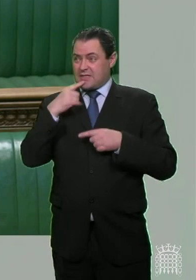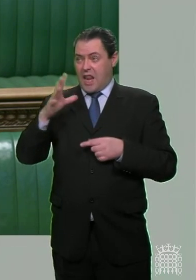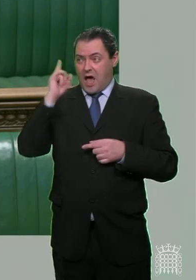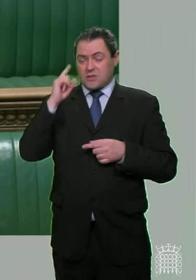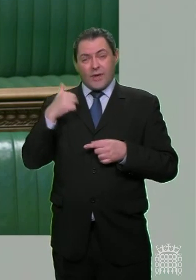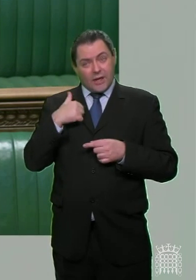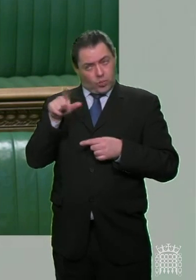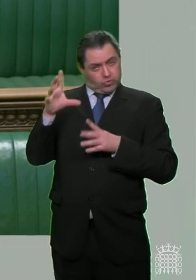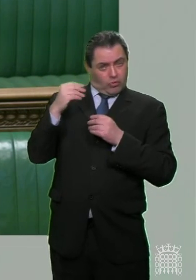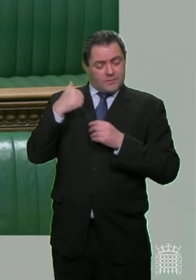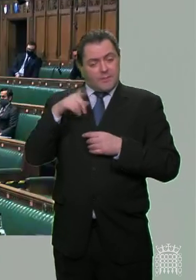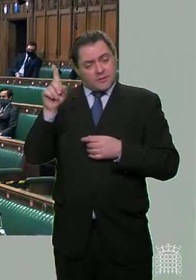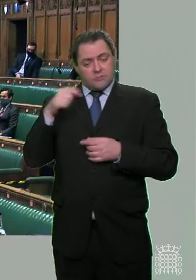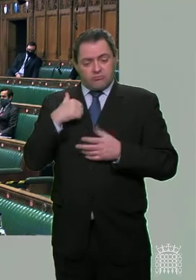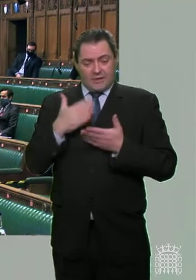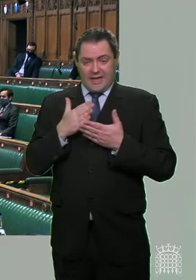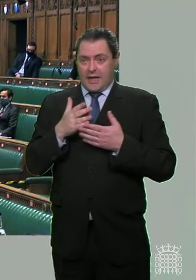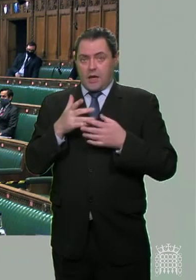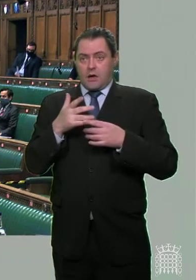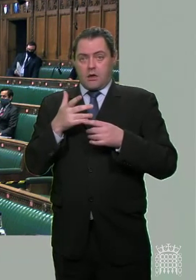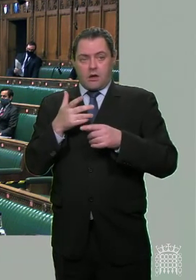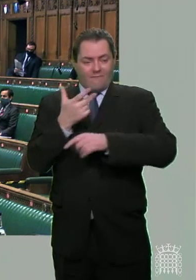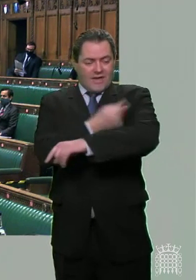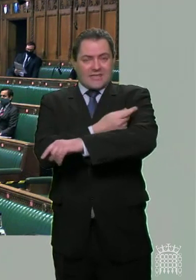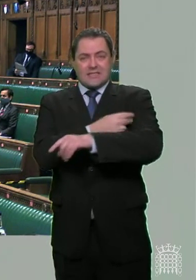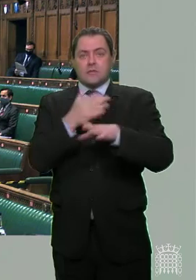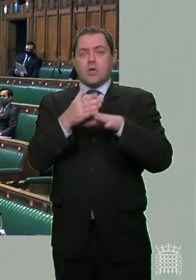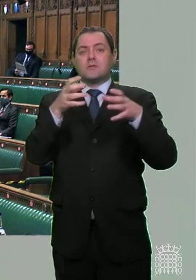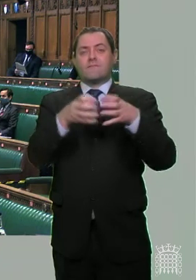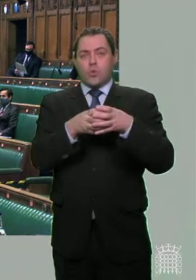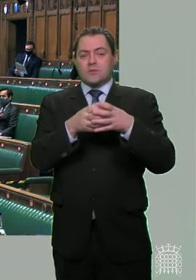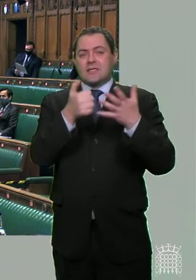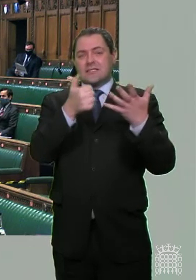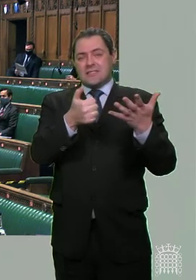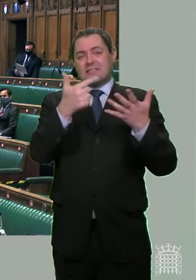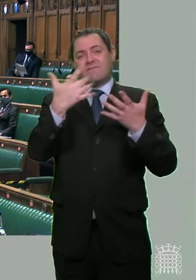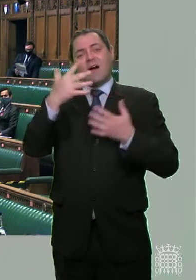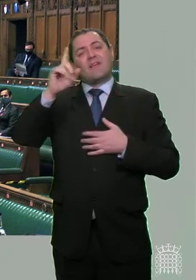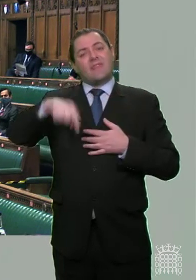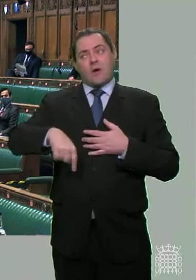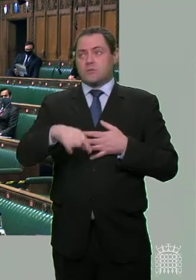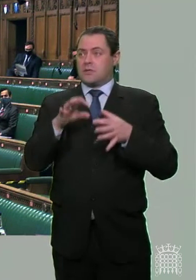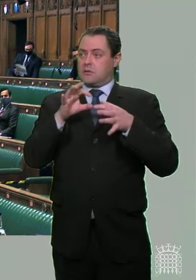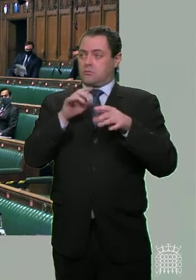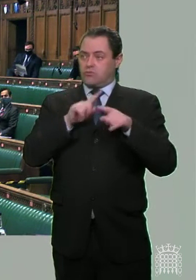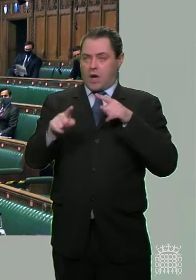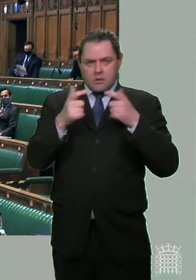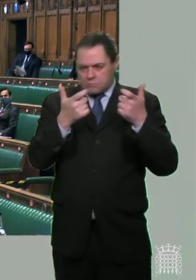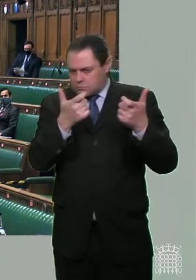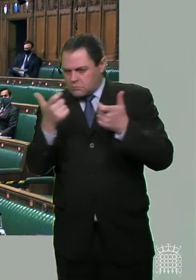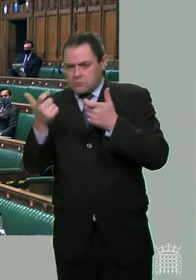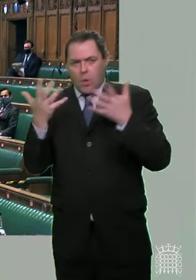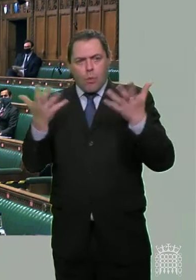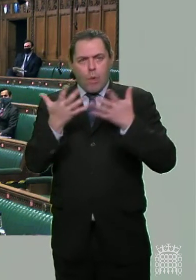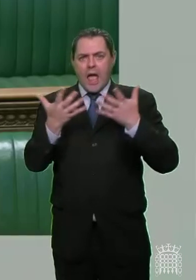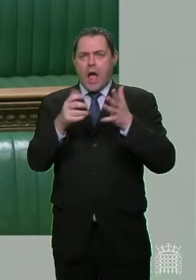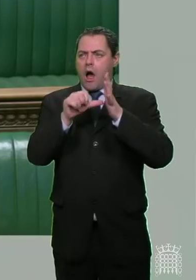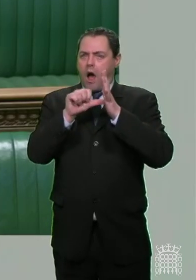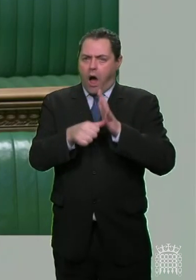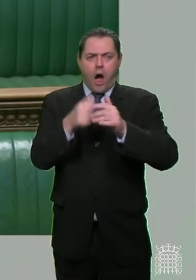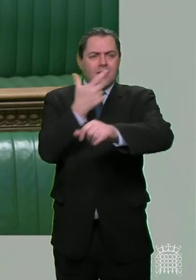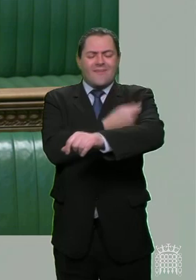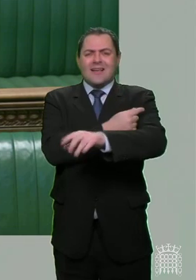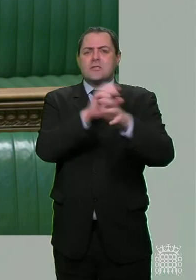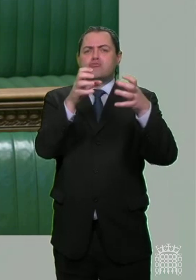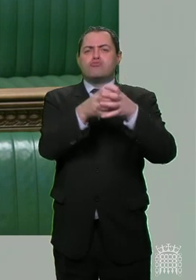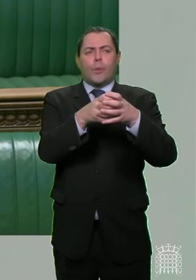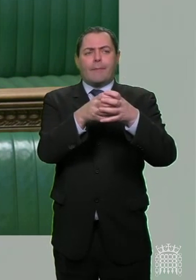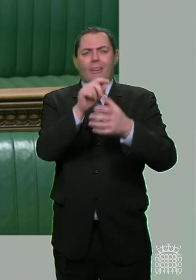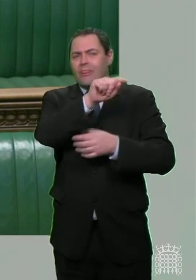The right honourable and learned Gentleman even attacked the vaccine taskforce for spending £675,000 on an effort to discover whether hard-to-reach groups would take a vaccine.